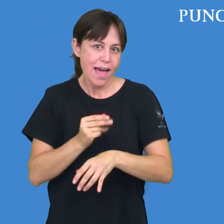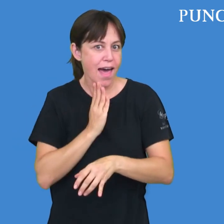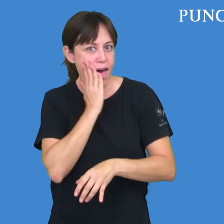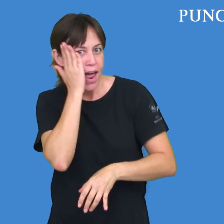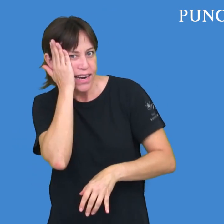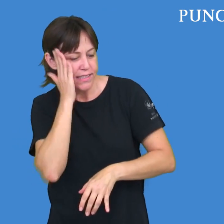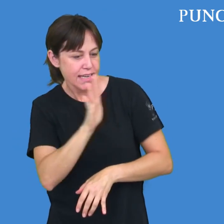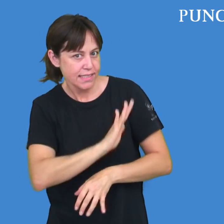dormir